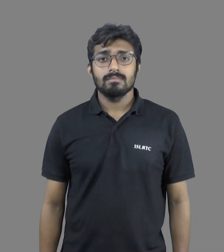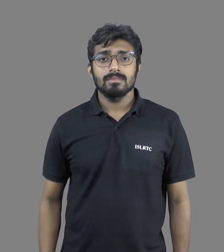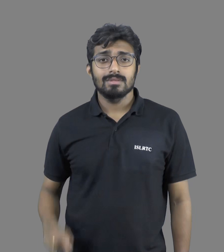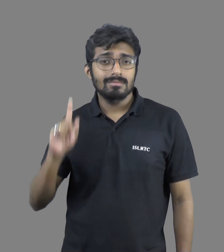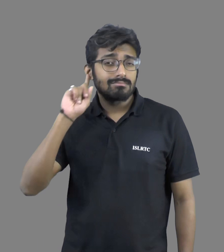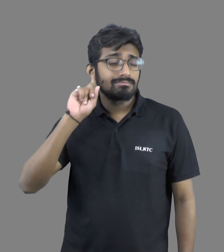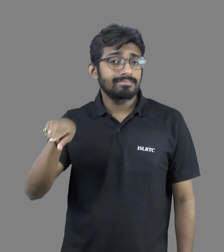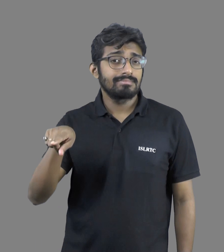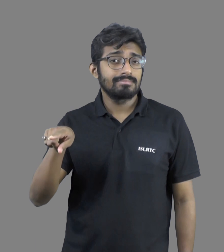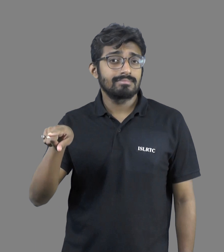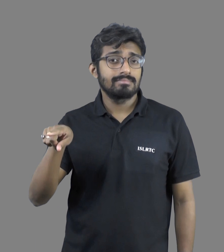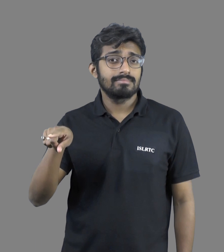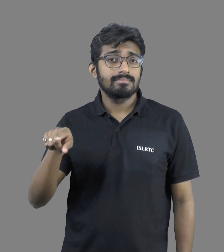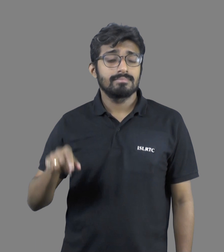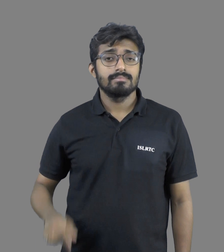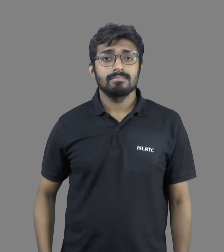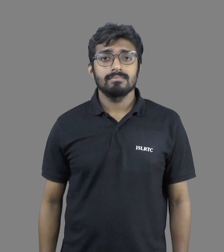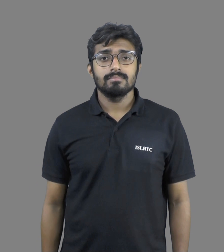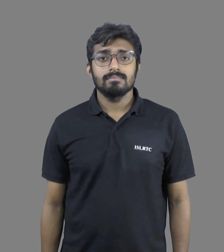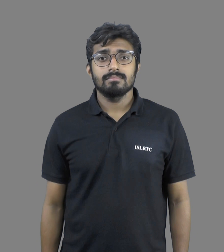Ignore